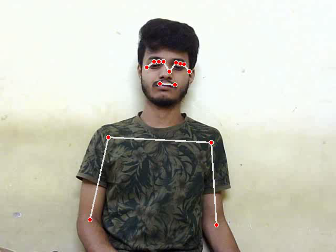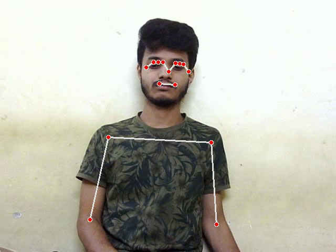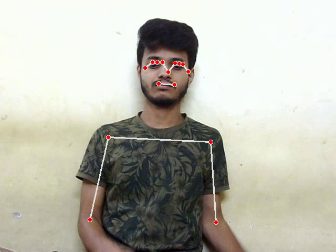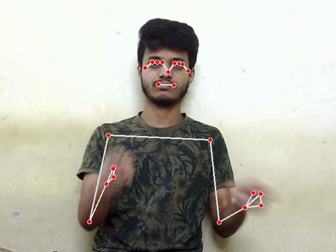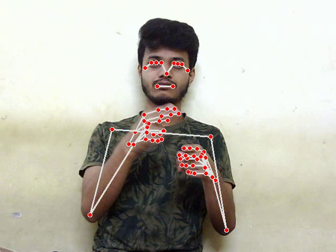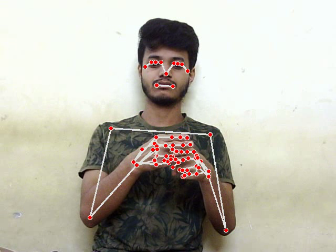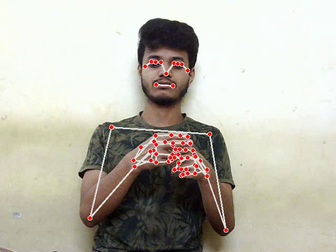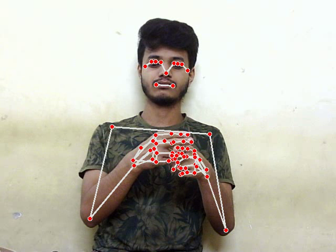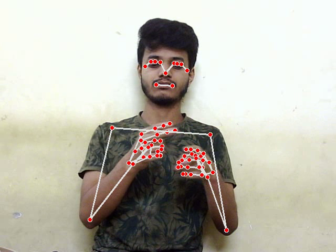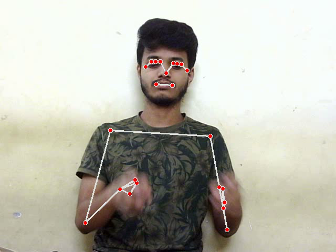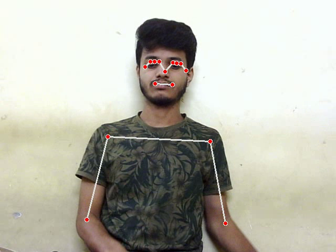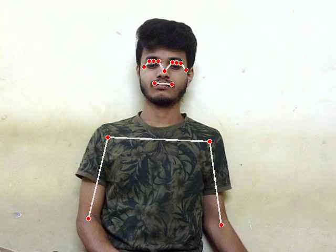name